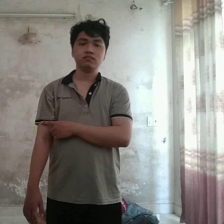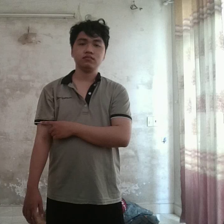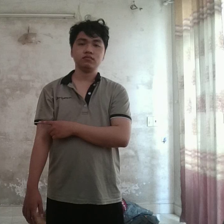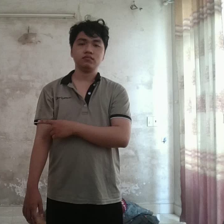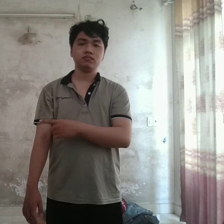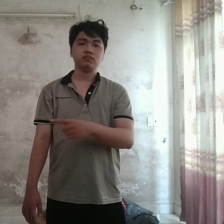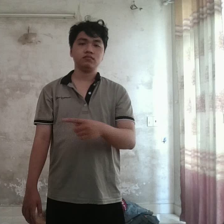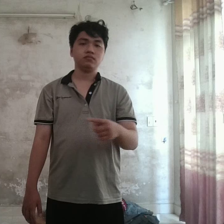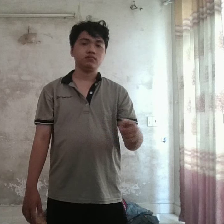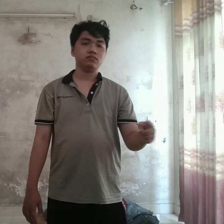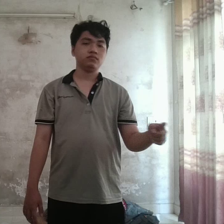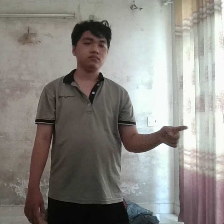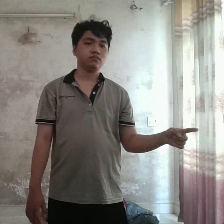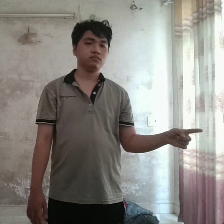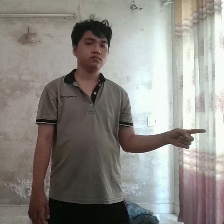cac ban